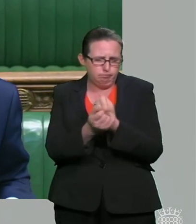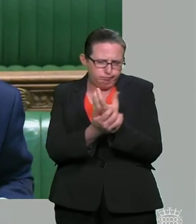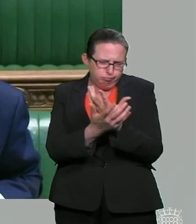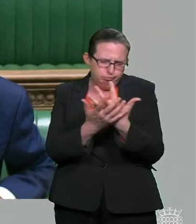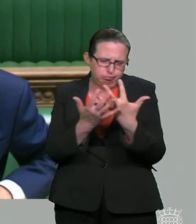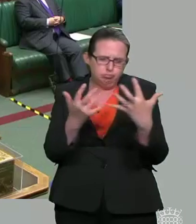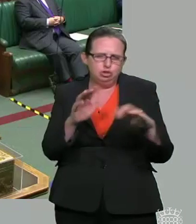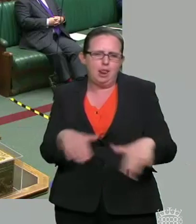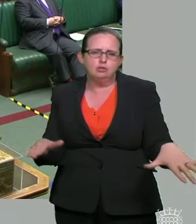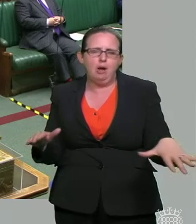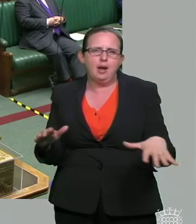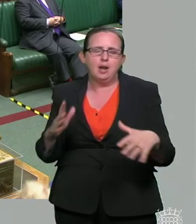of what is needed?